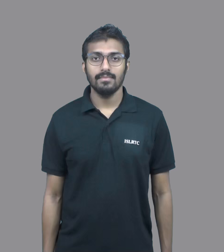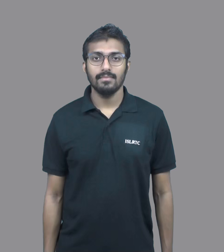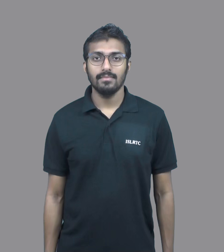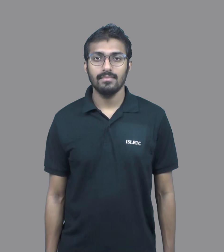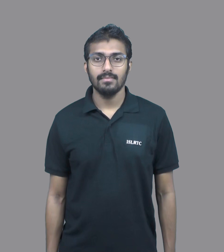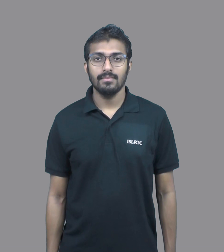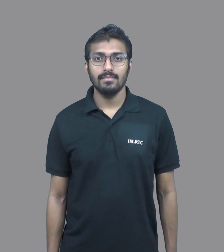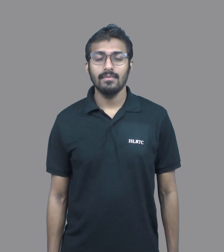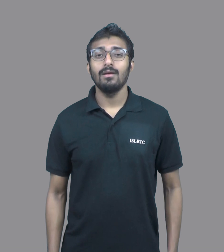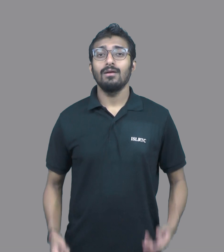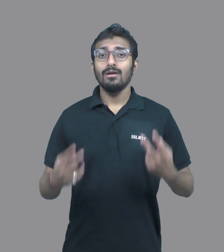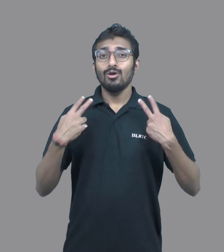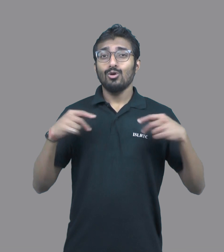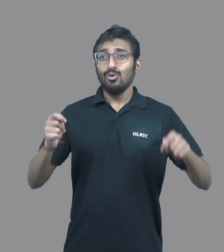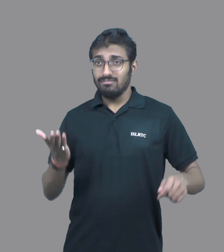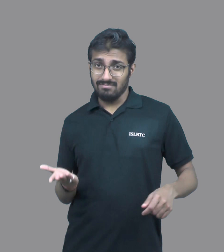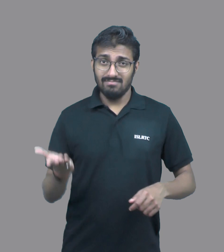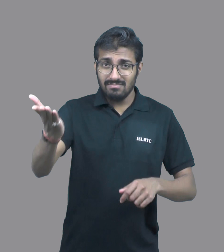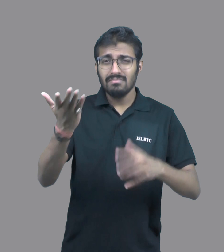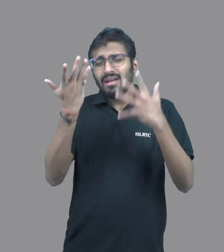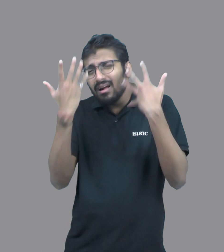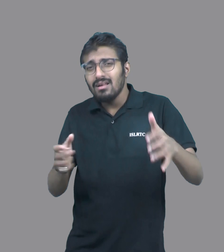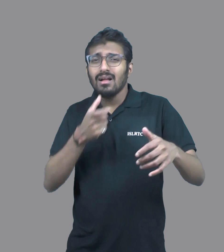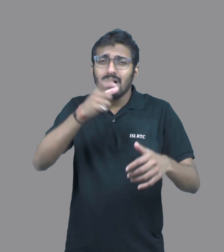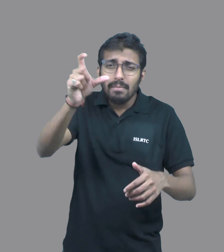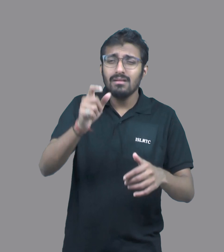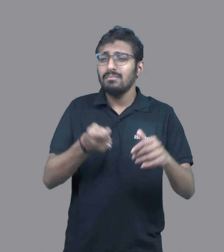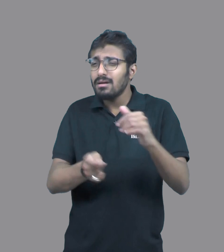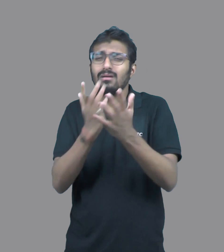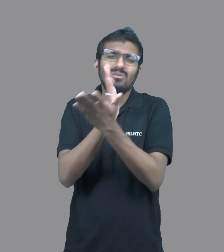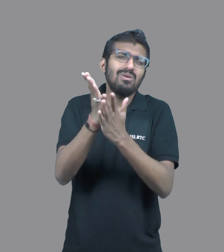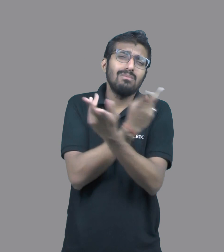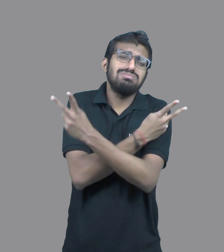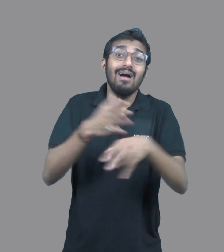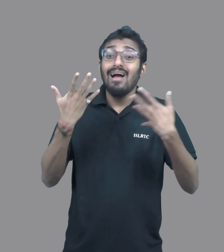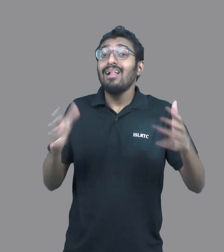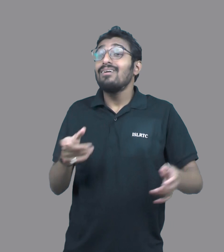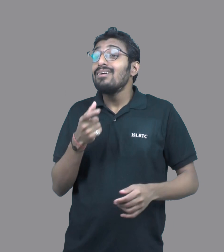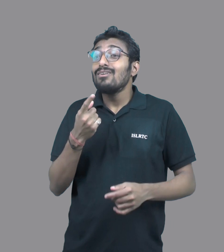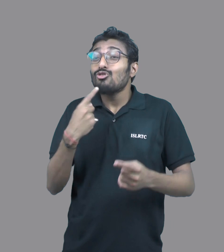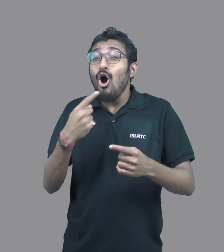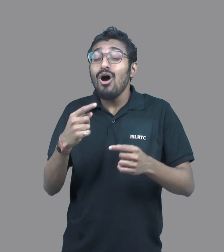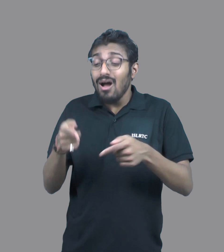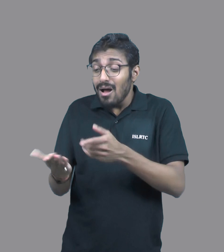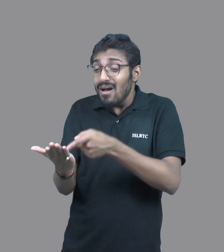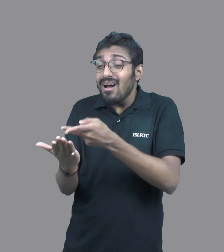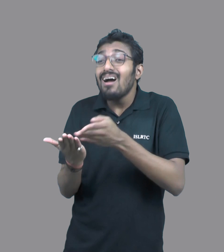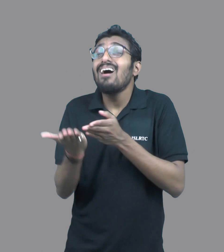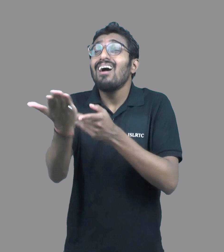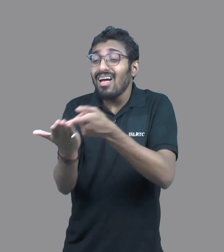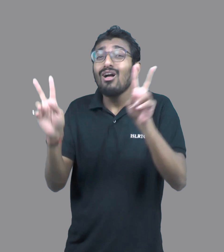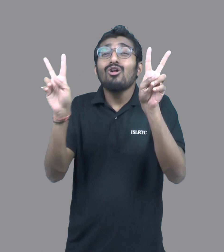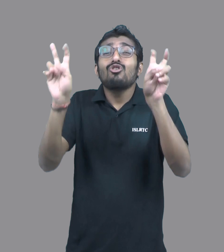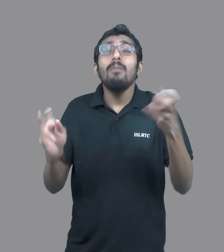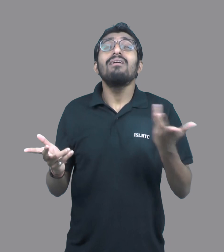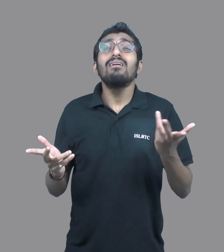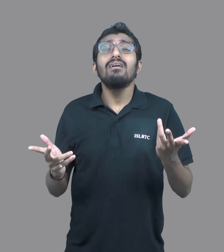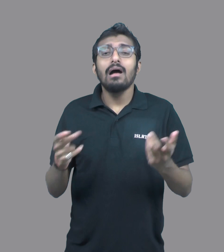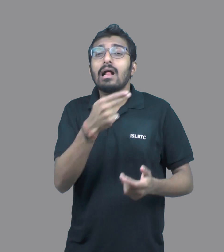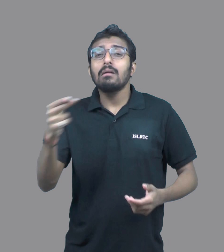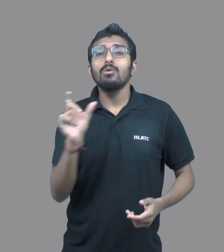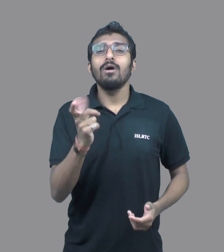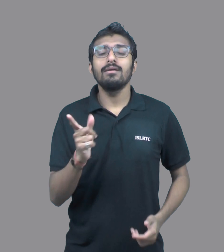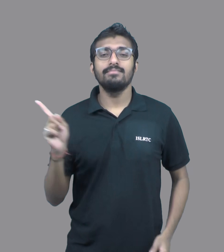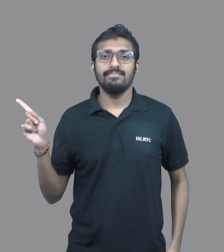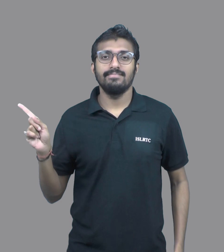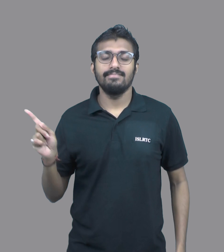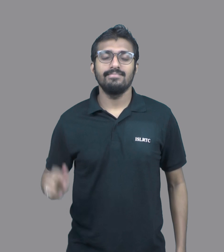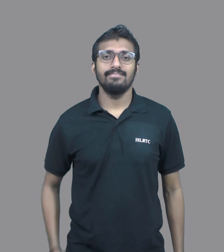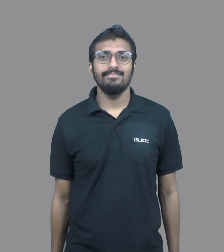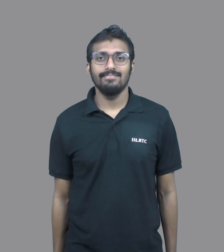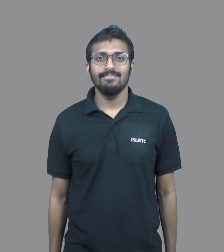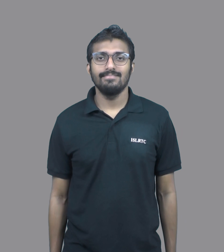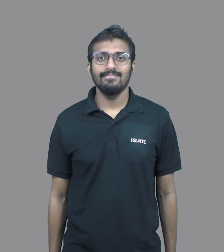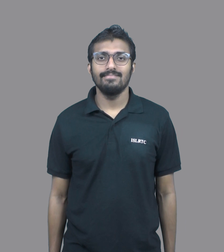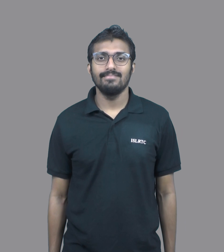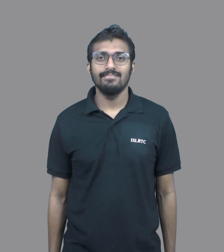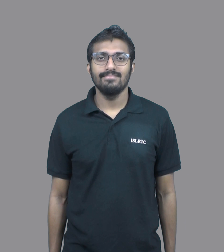Res